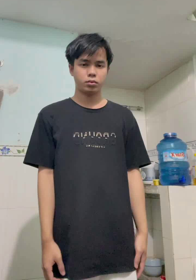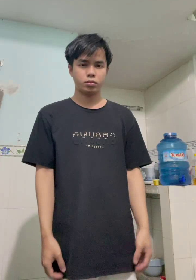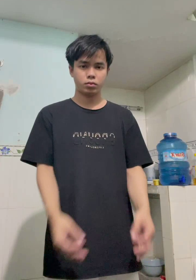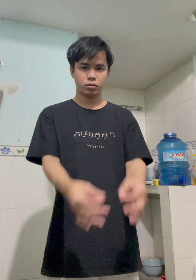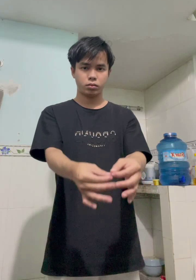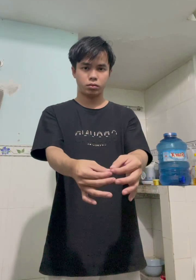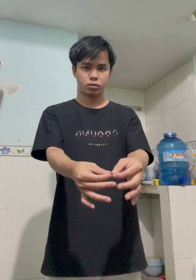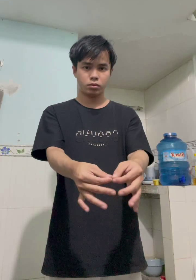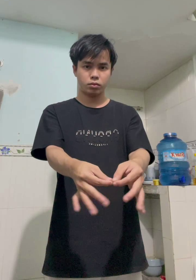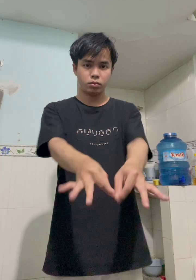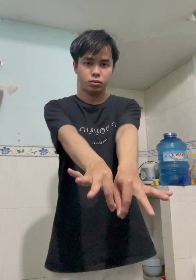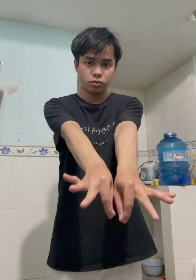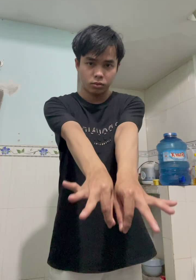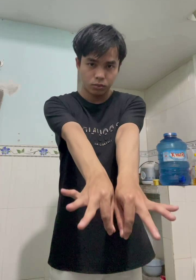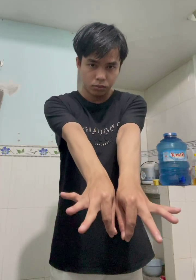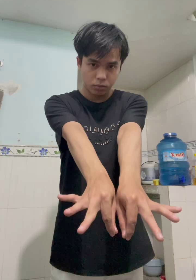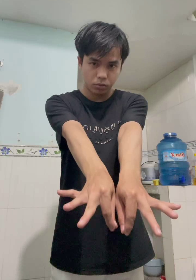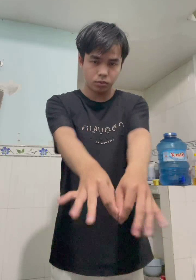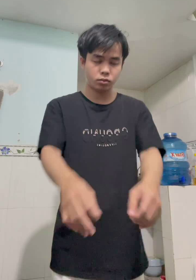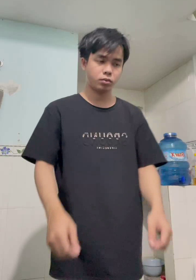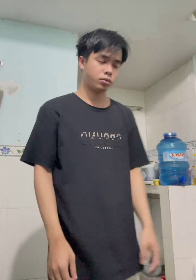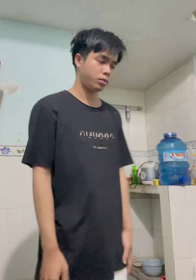cai gi